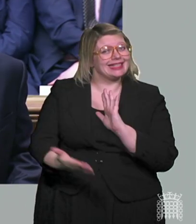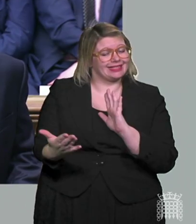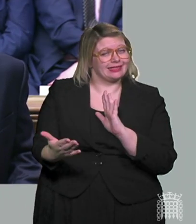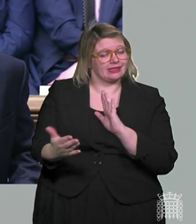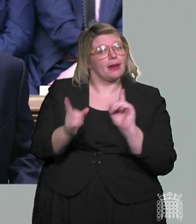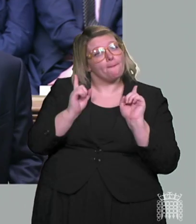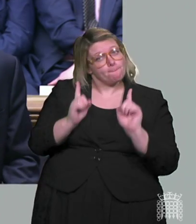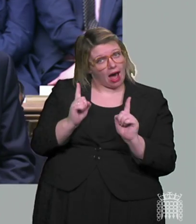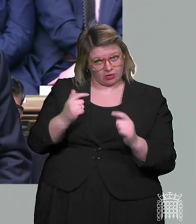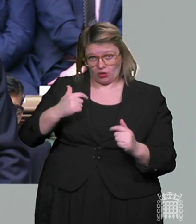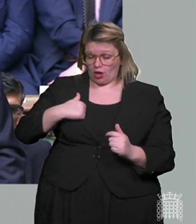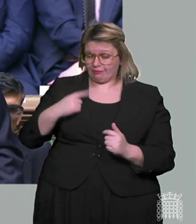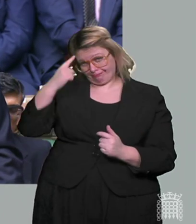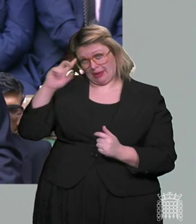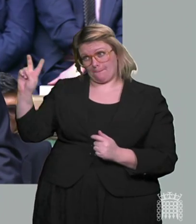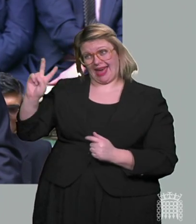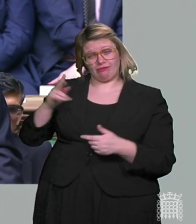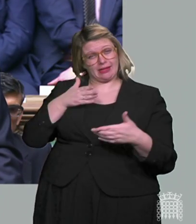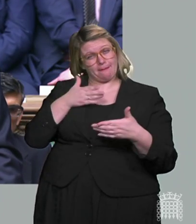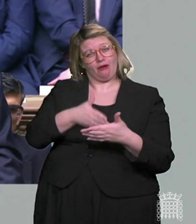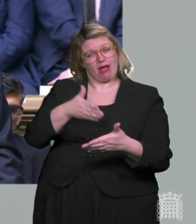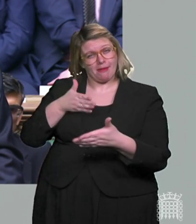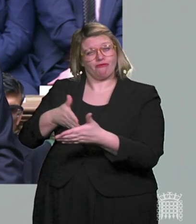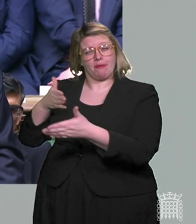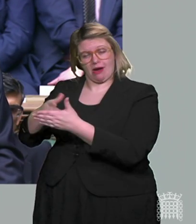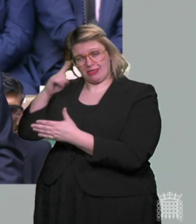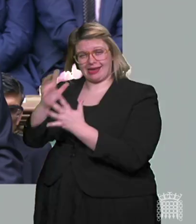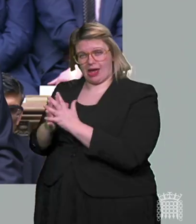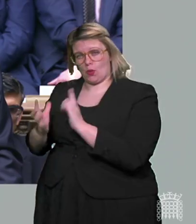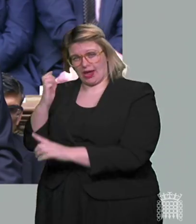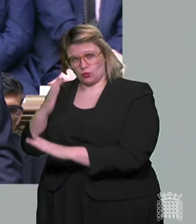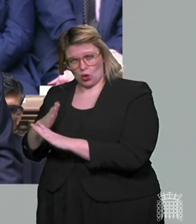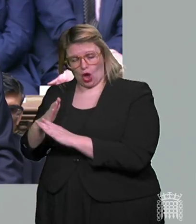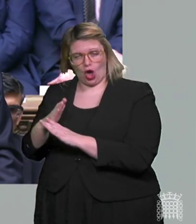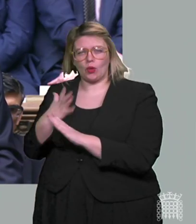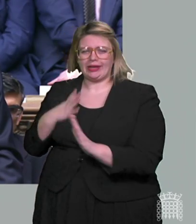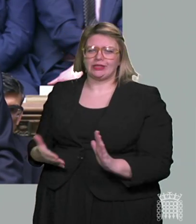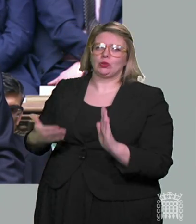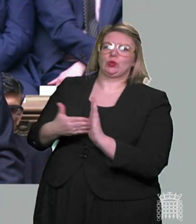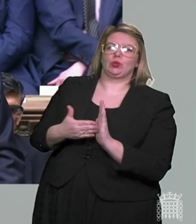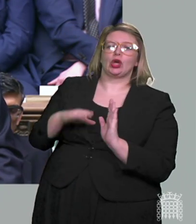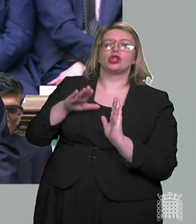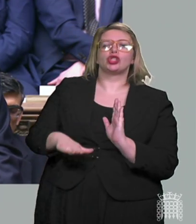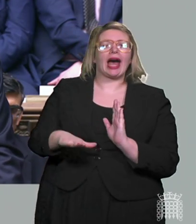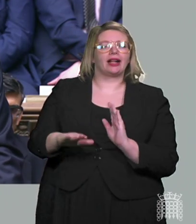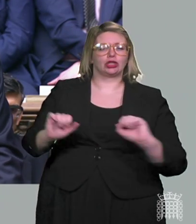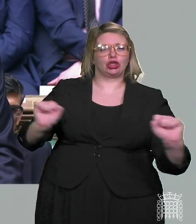But if we really want to remove the barriers to work, we need to go further for parents who have a child under 3.